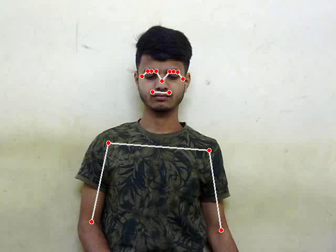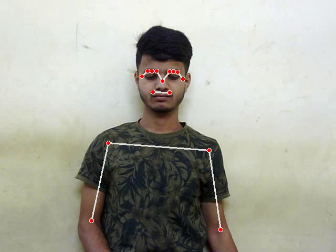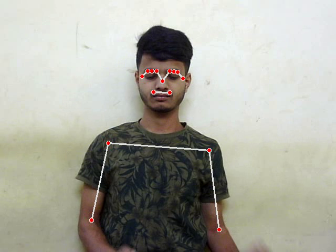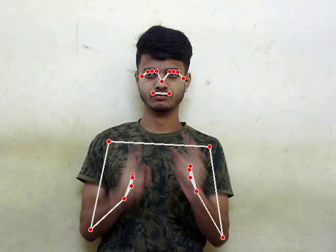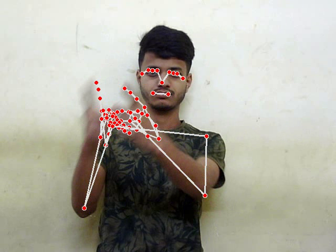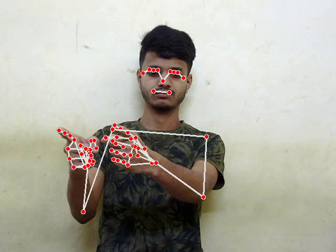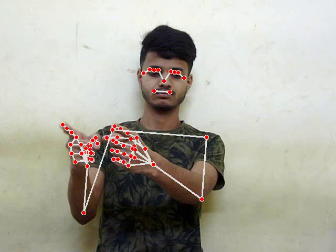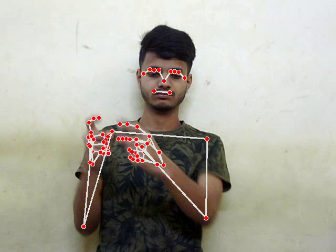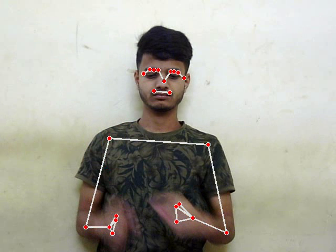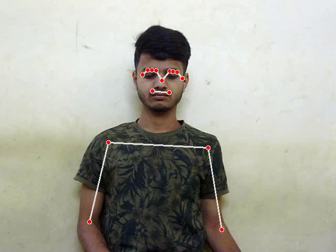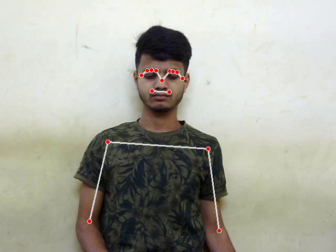go